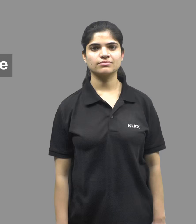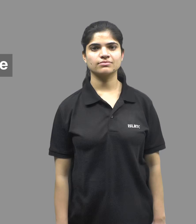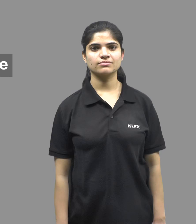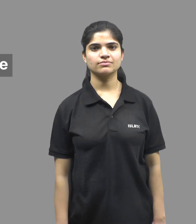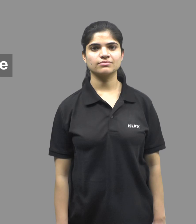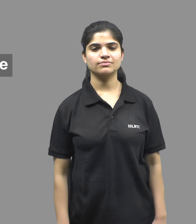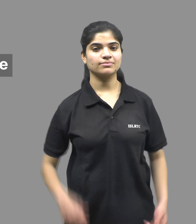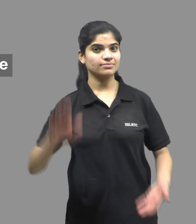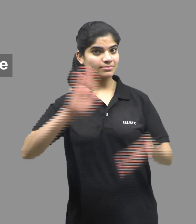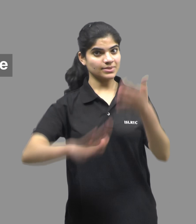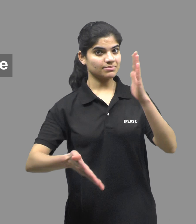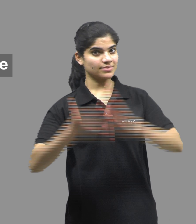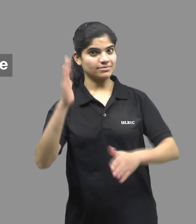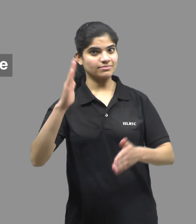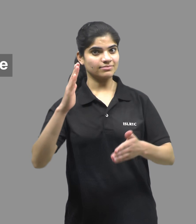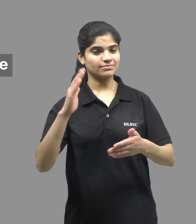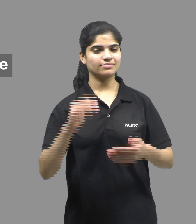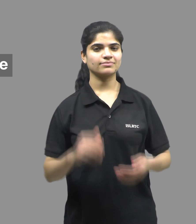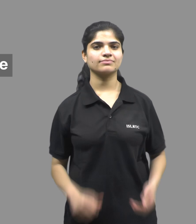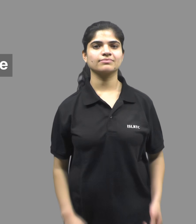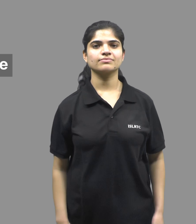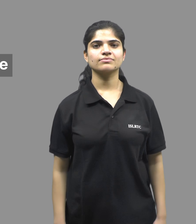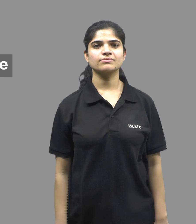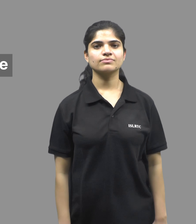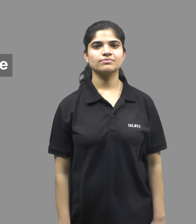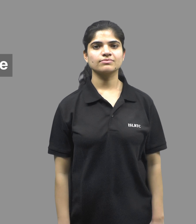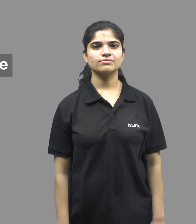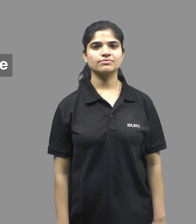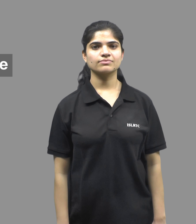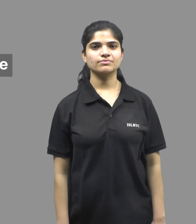Challenge Dare